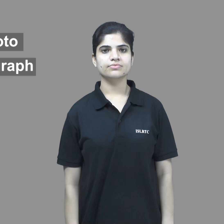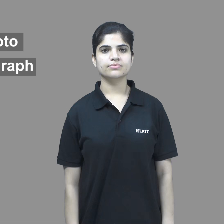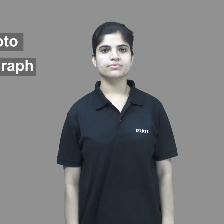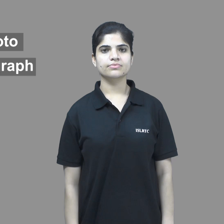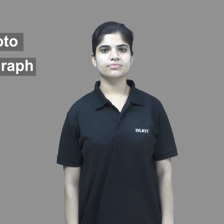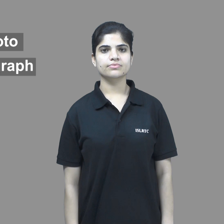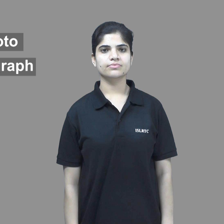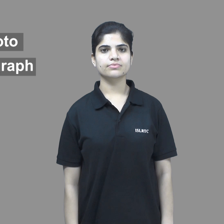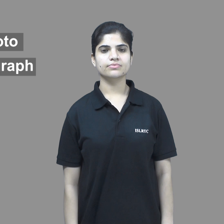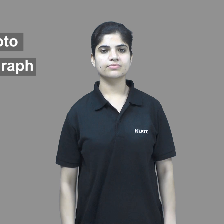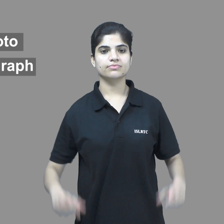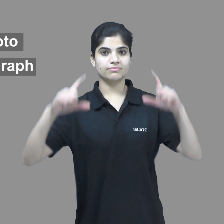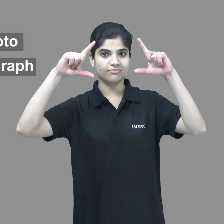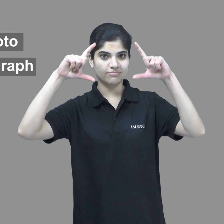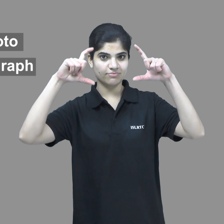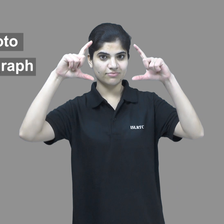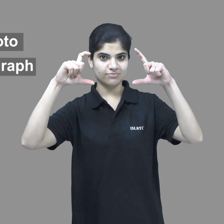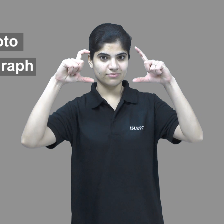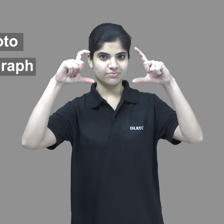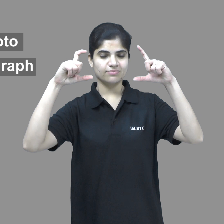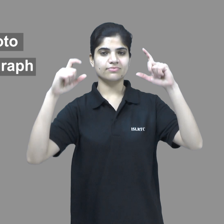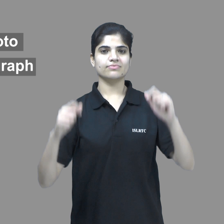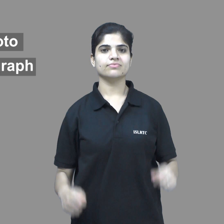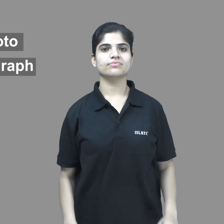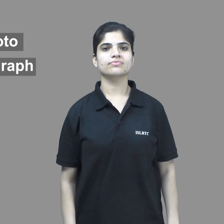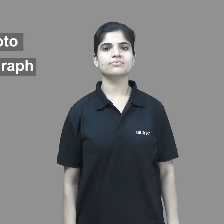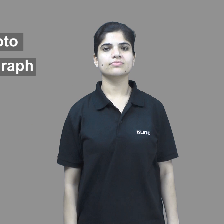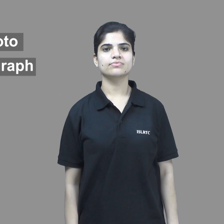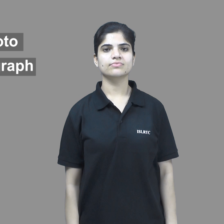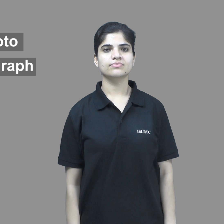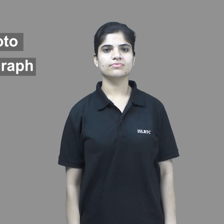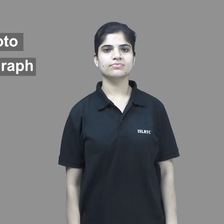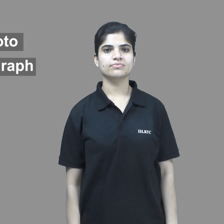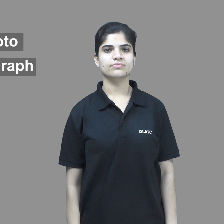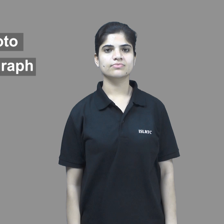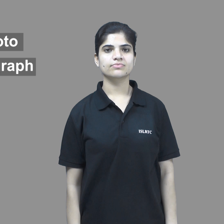Photgraph Photo